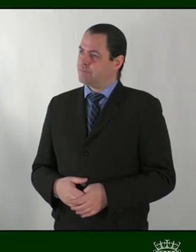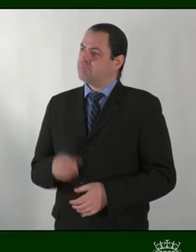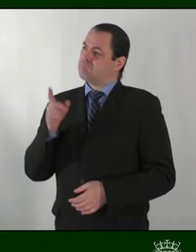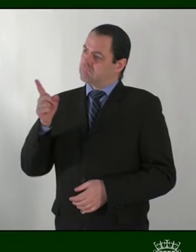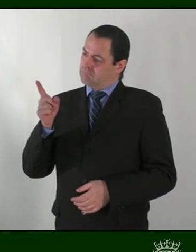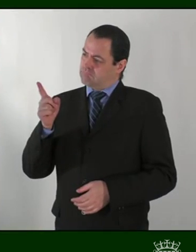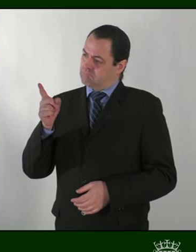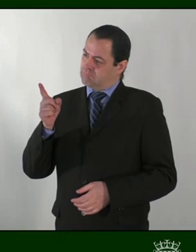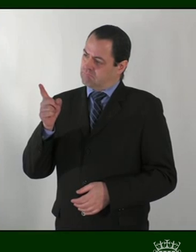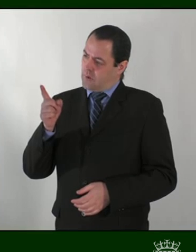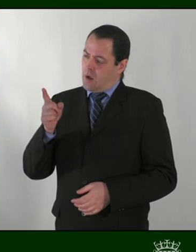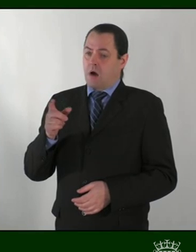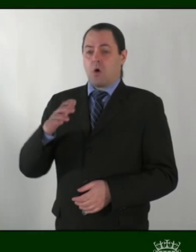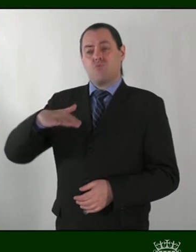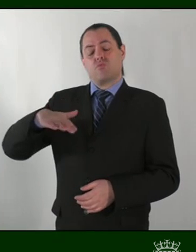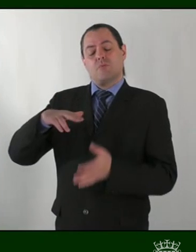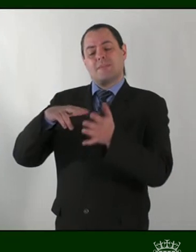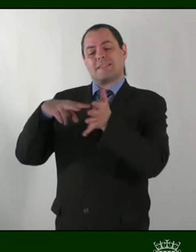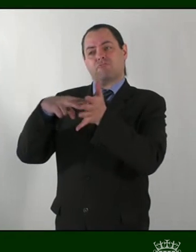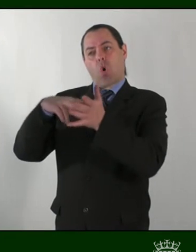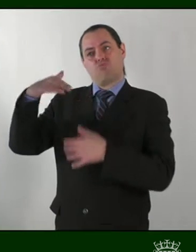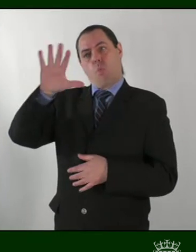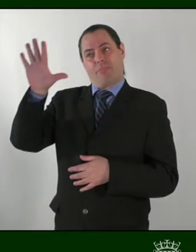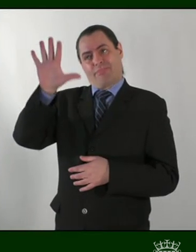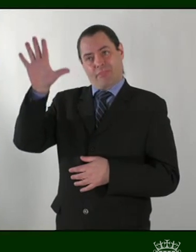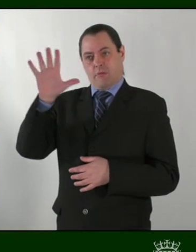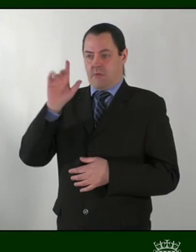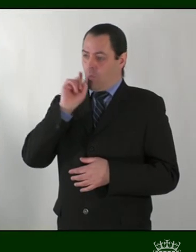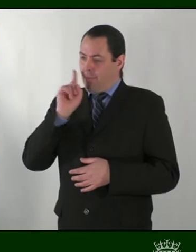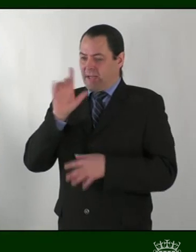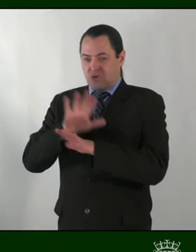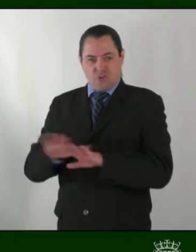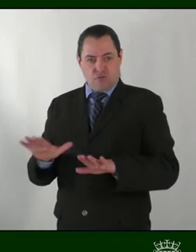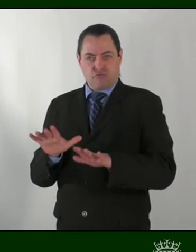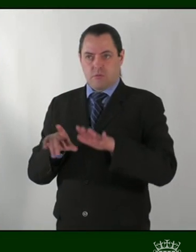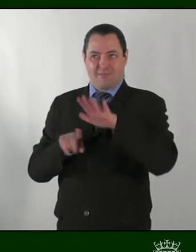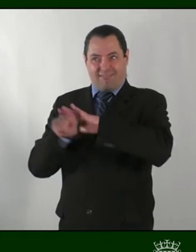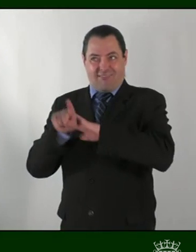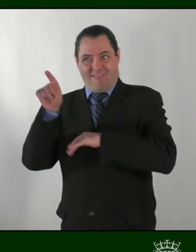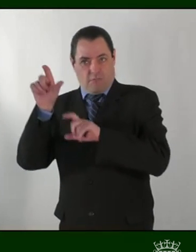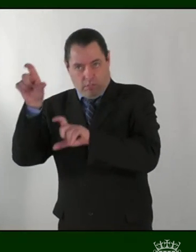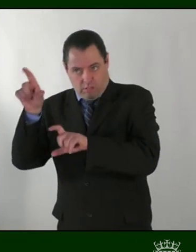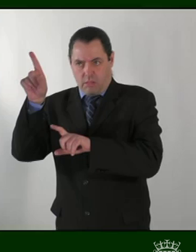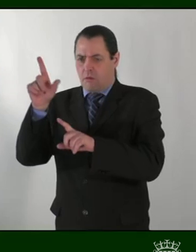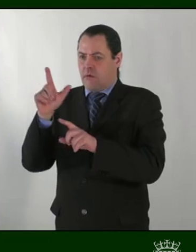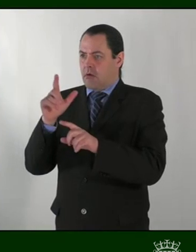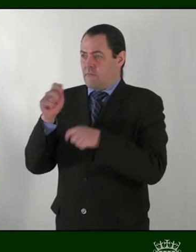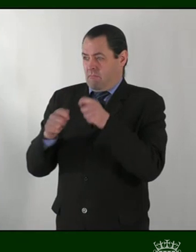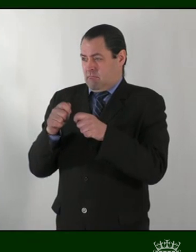In northern Syria, displaced women and their children are literally freezing to death.